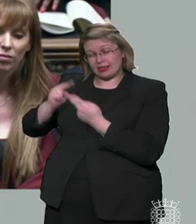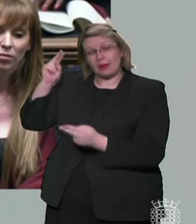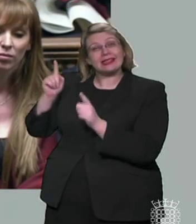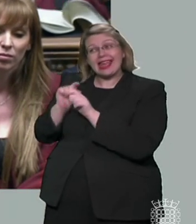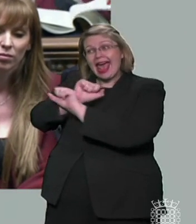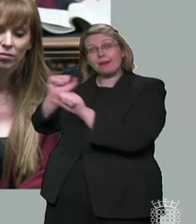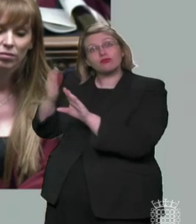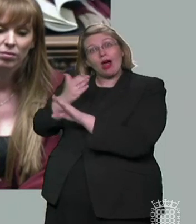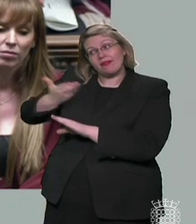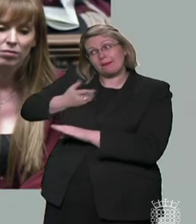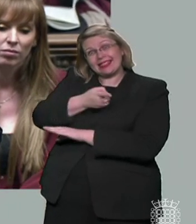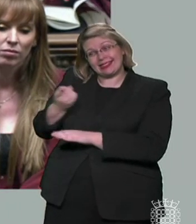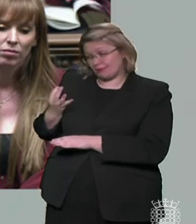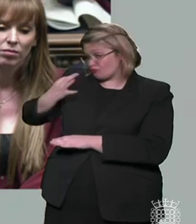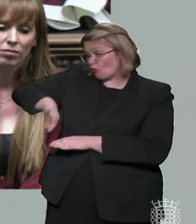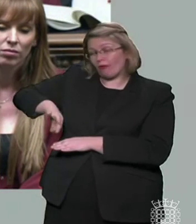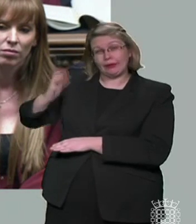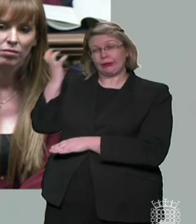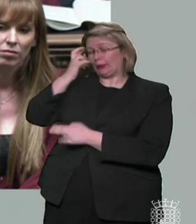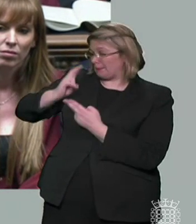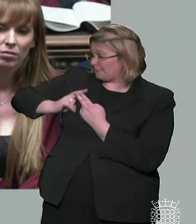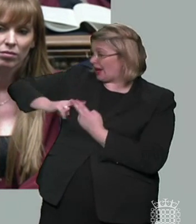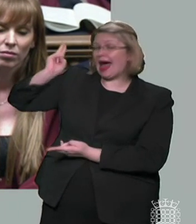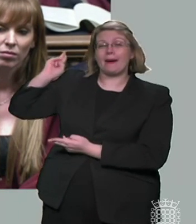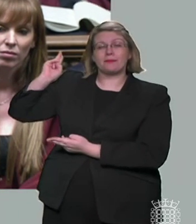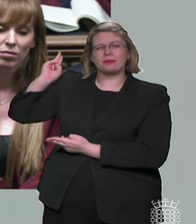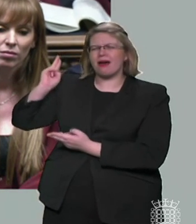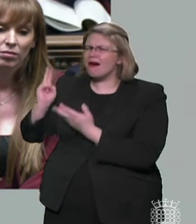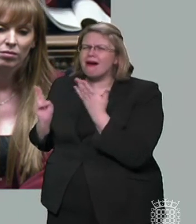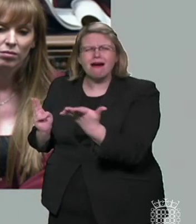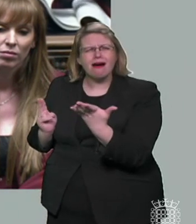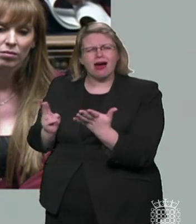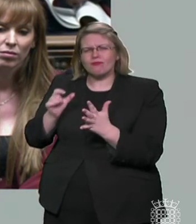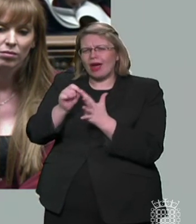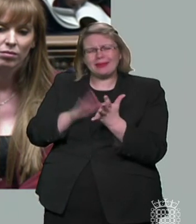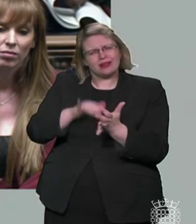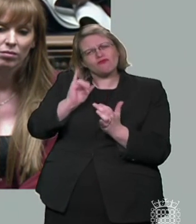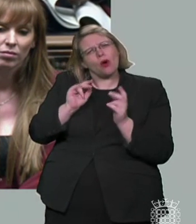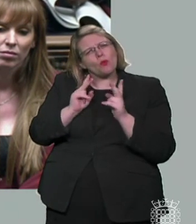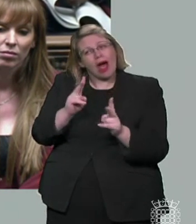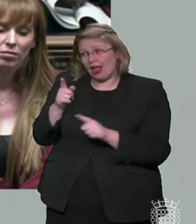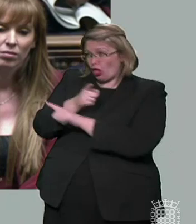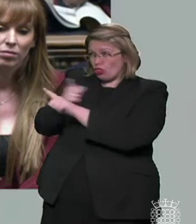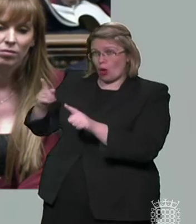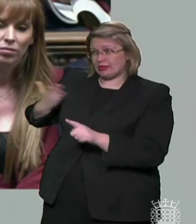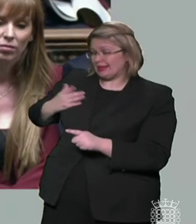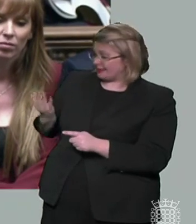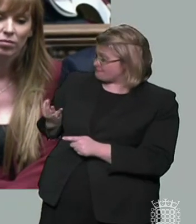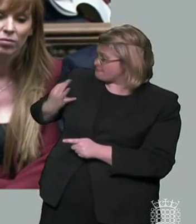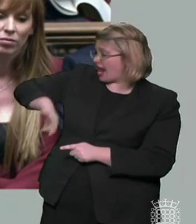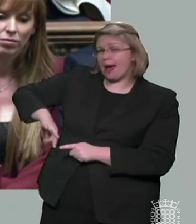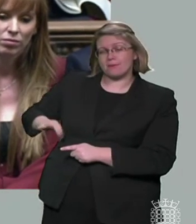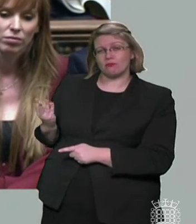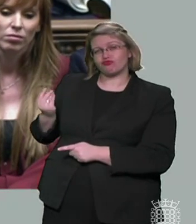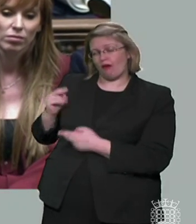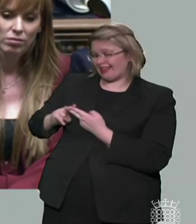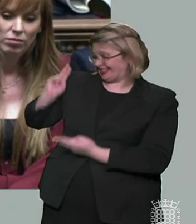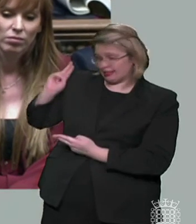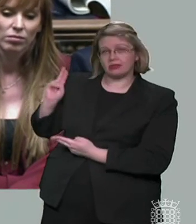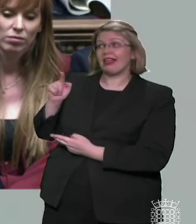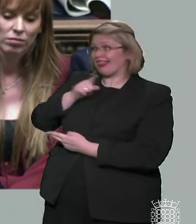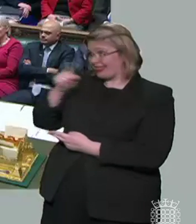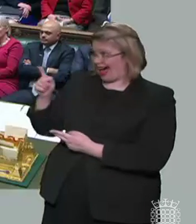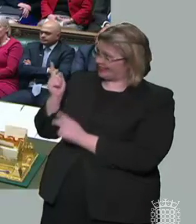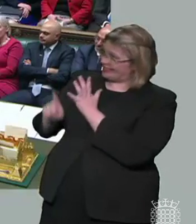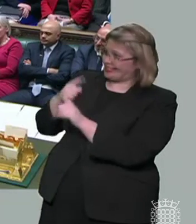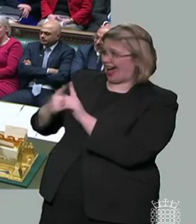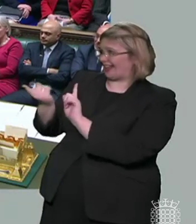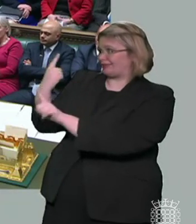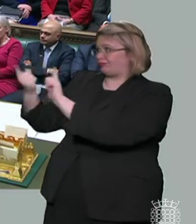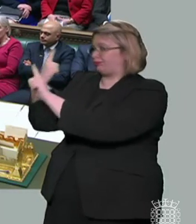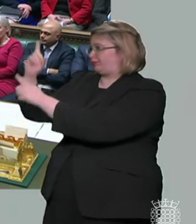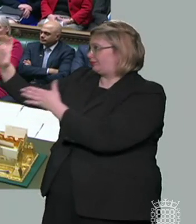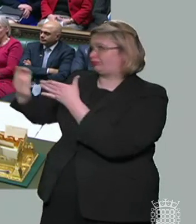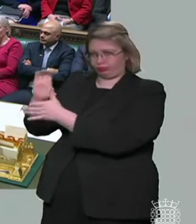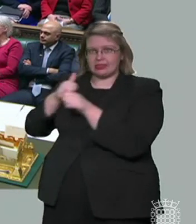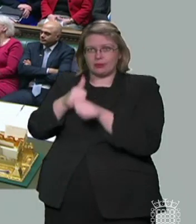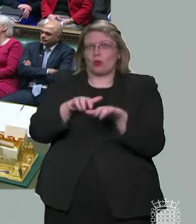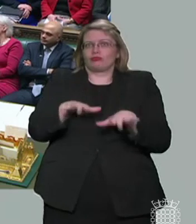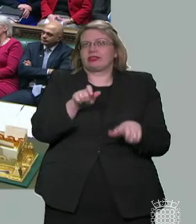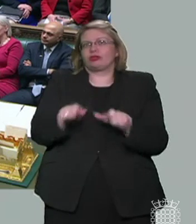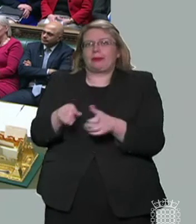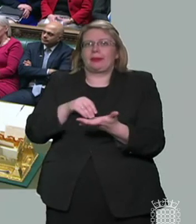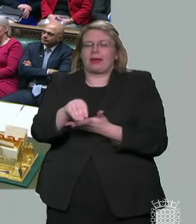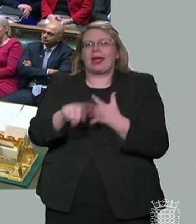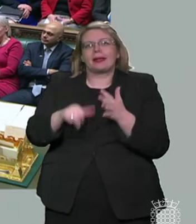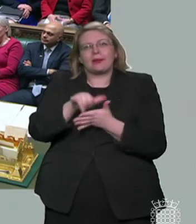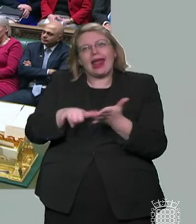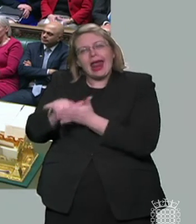When will the Prime Minister admit he has got this badly wrong, put a windfall tax on those super-profits, and use the money to cut household energy bills?